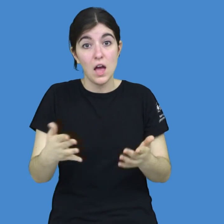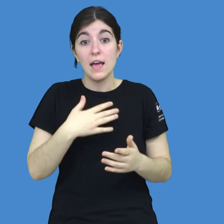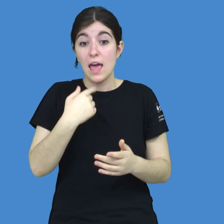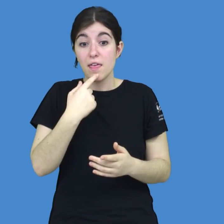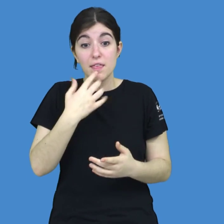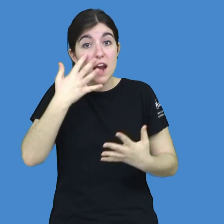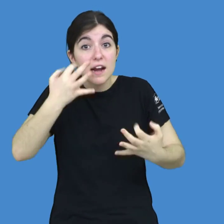querer decir